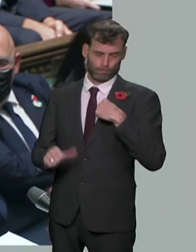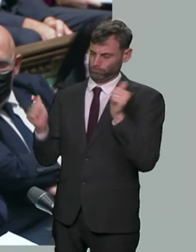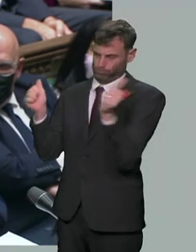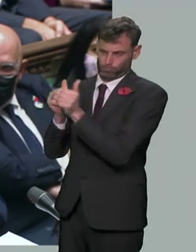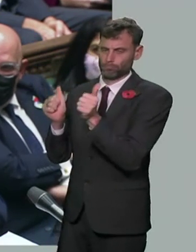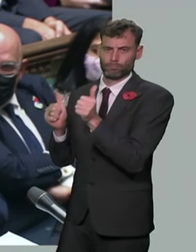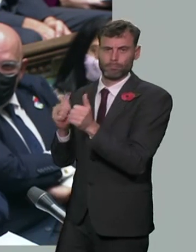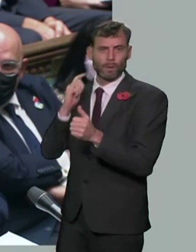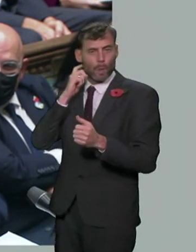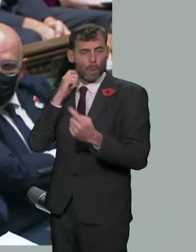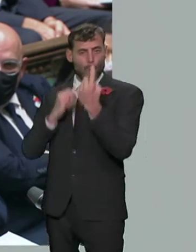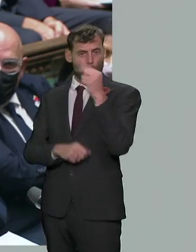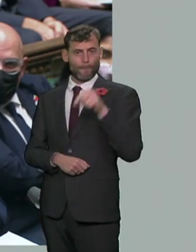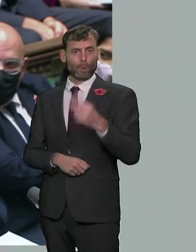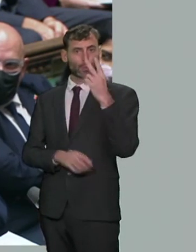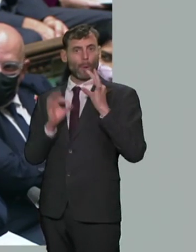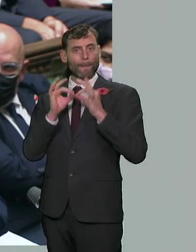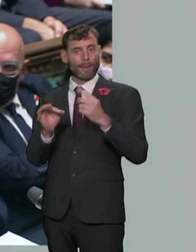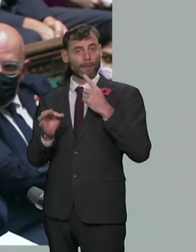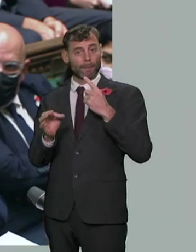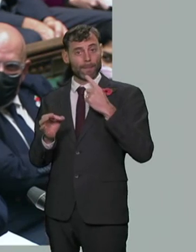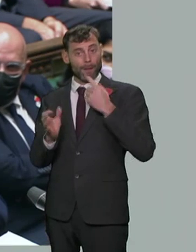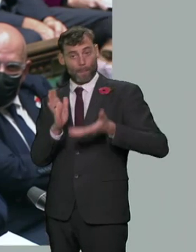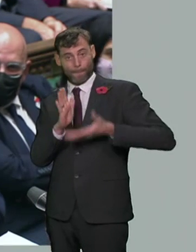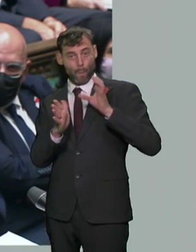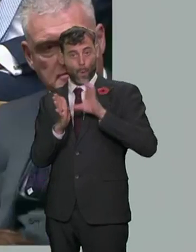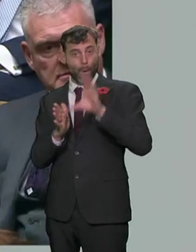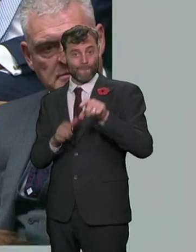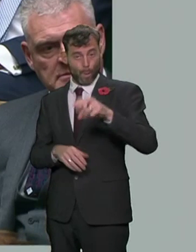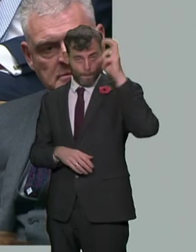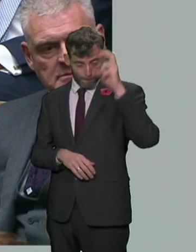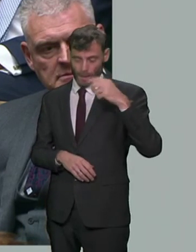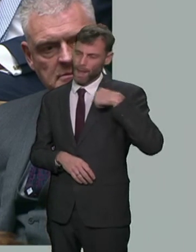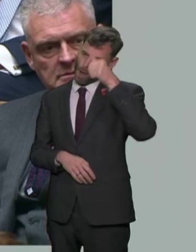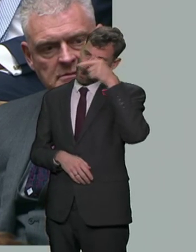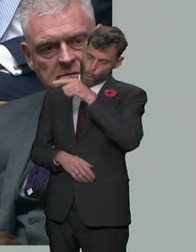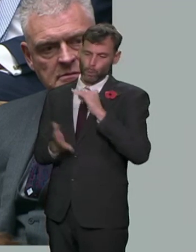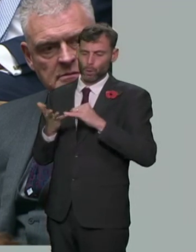We are putting £1.2 billion more into bus funding, and I know that Stoke-on-Trent has applied for that.